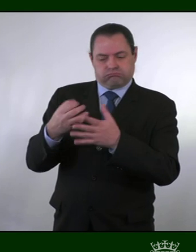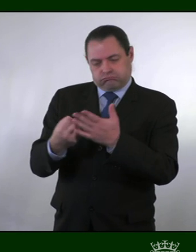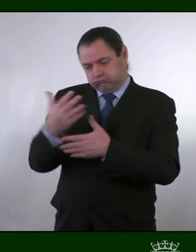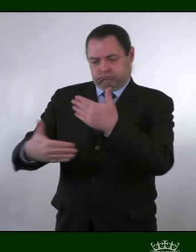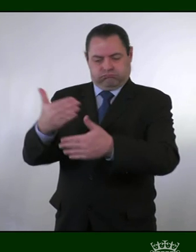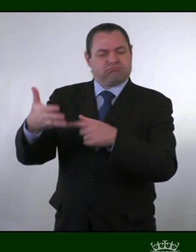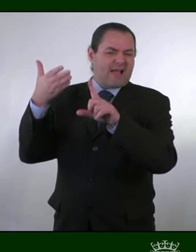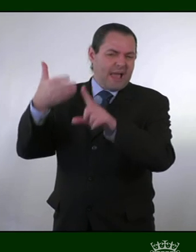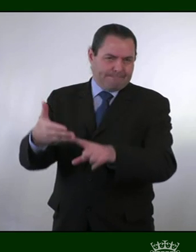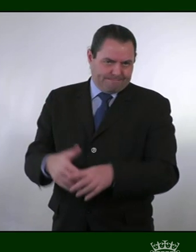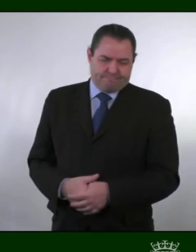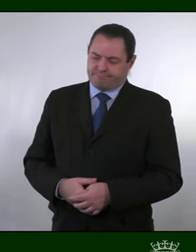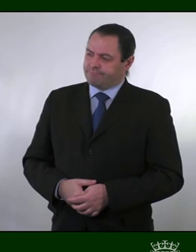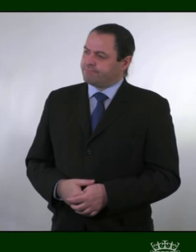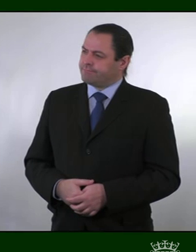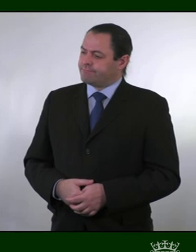That is what we are aiming for.